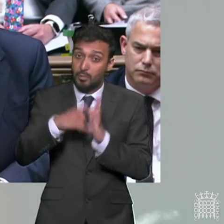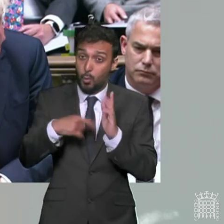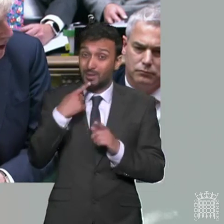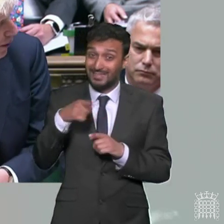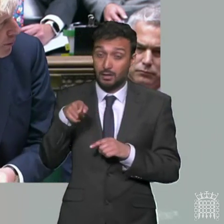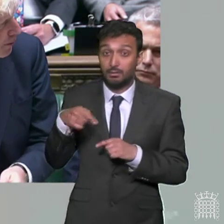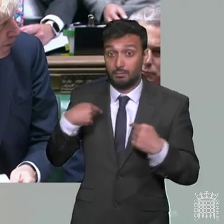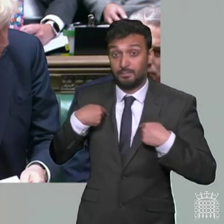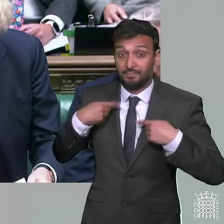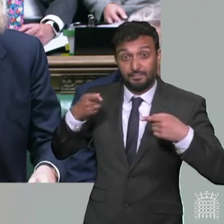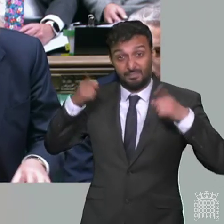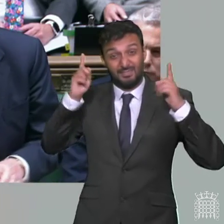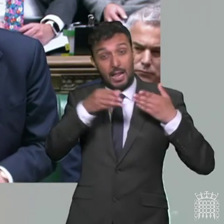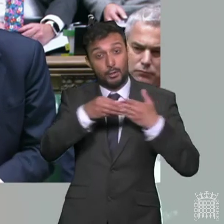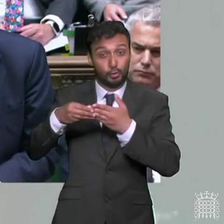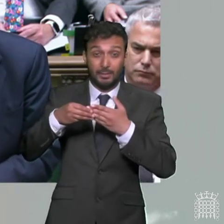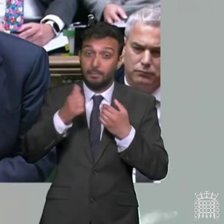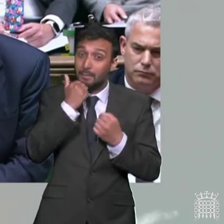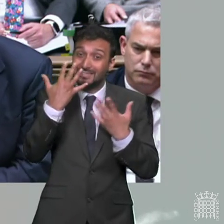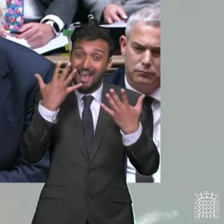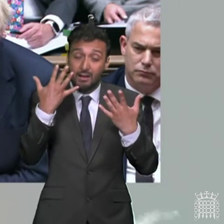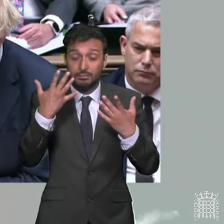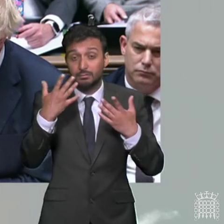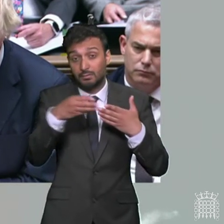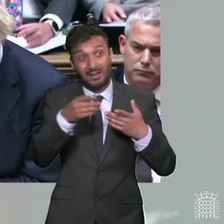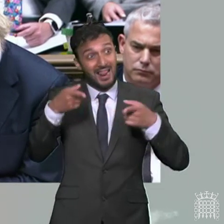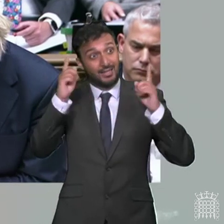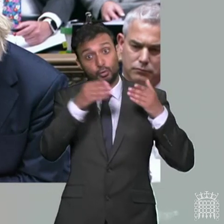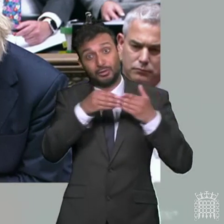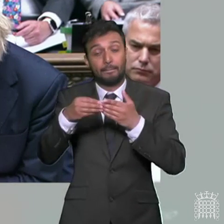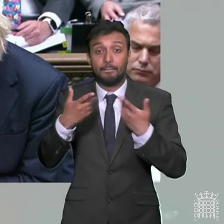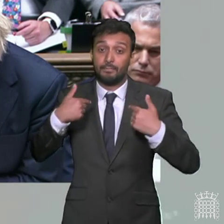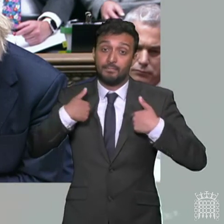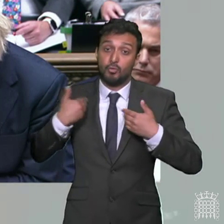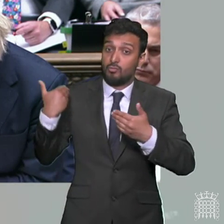10 to take ultimate responsibility, and, of course, I do.